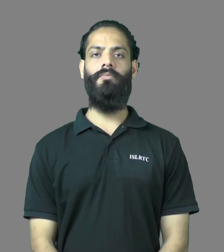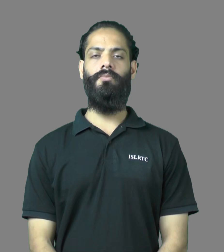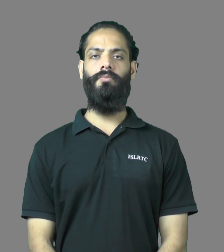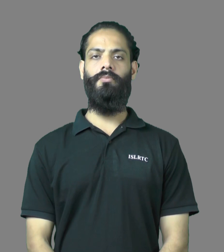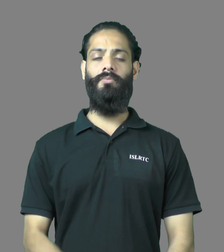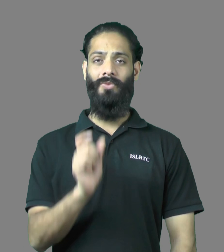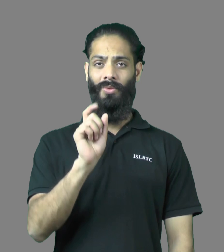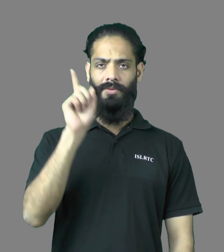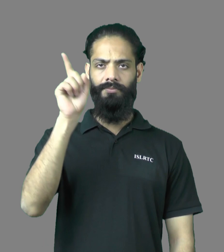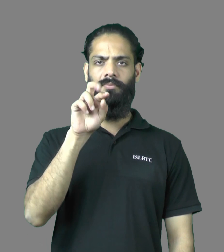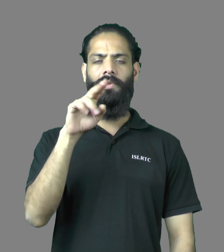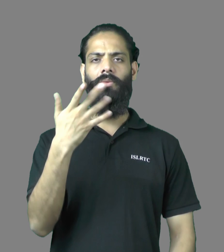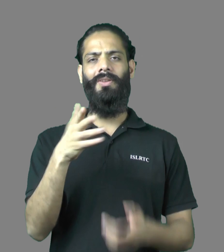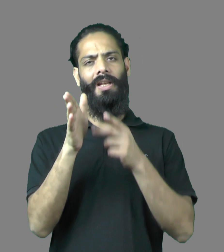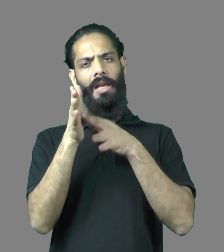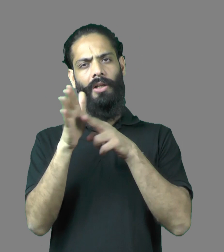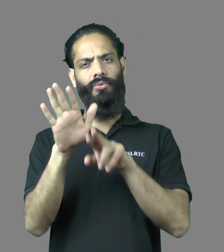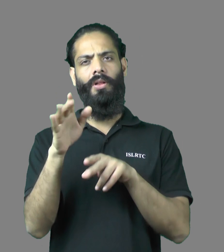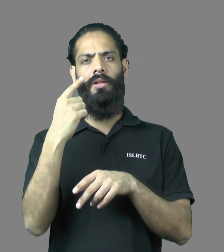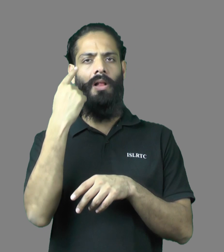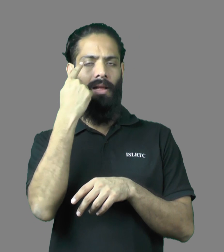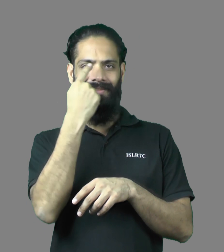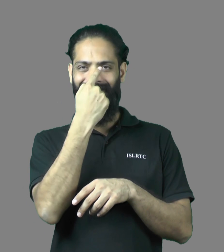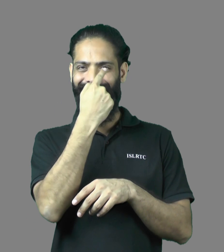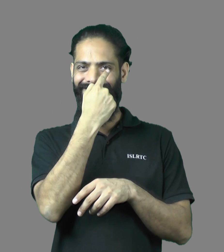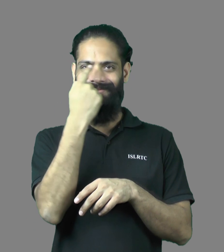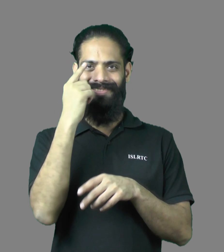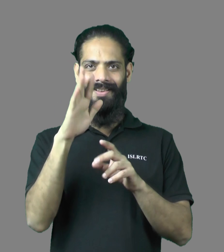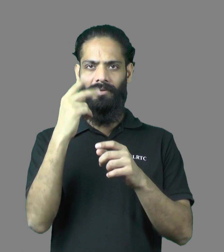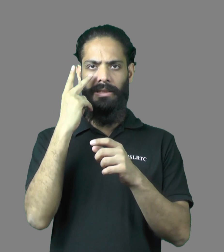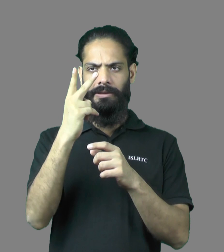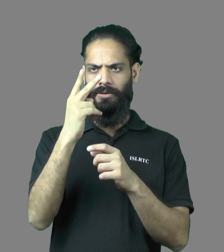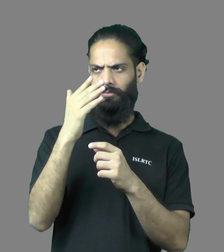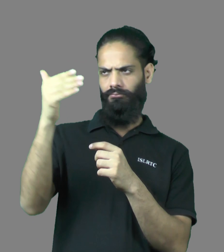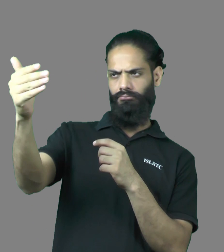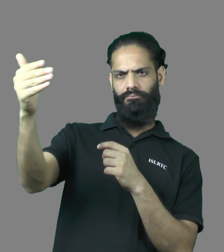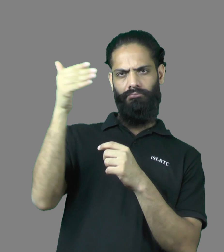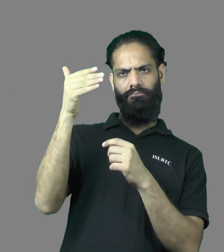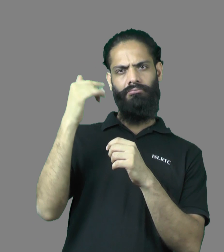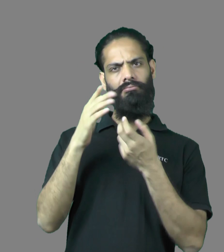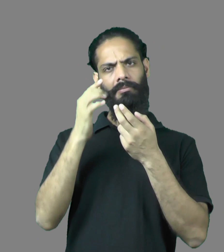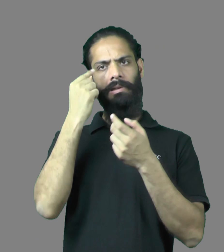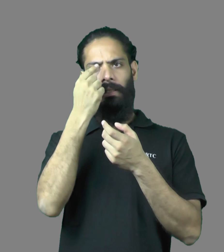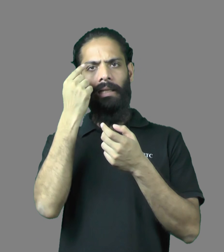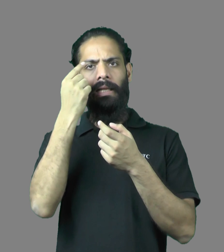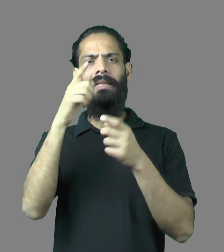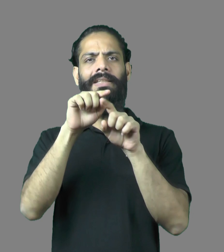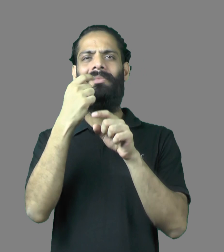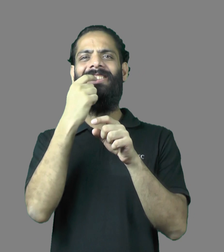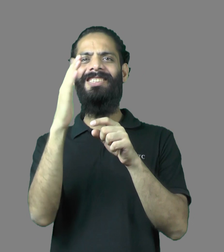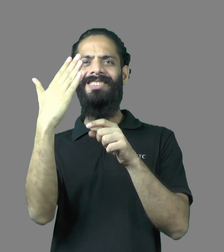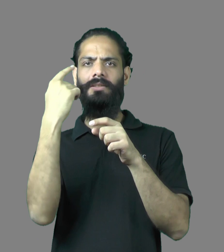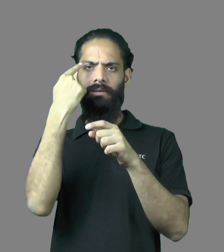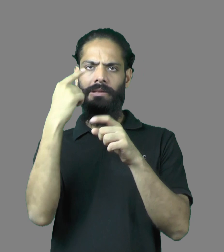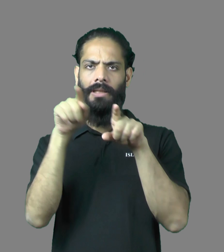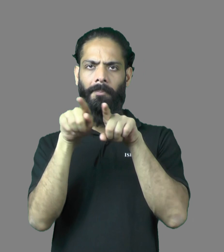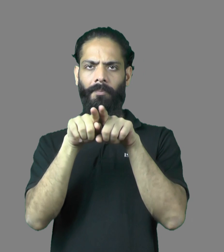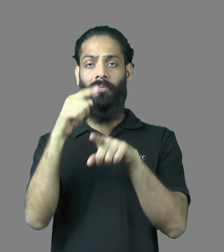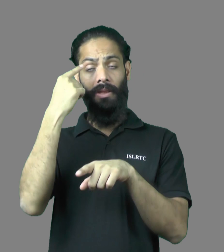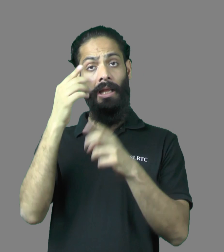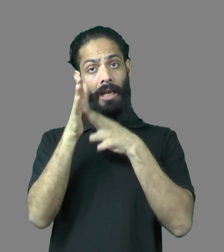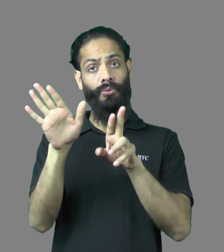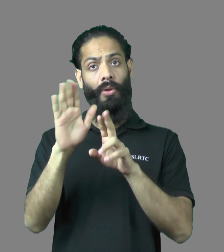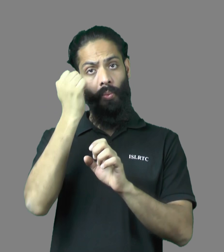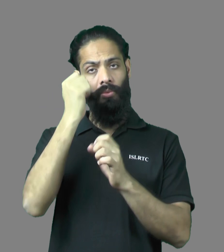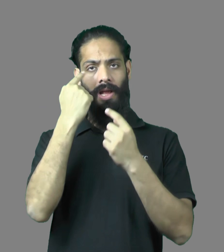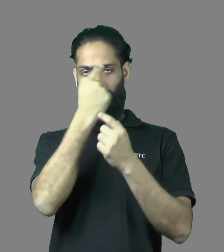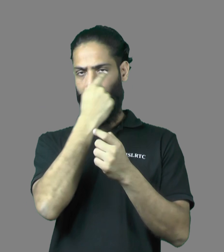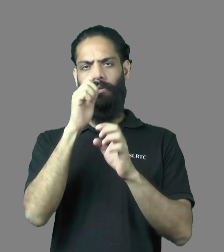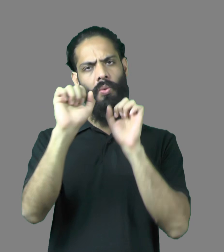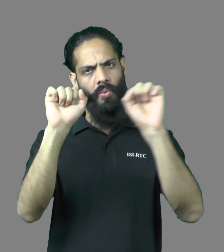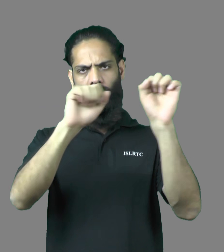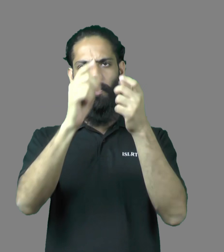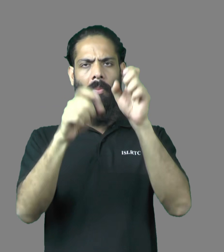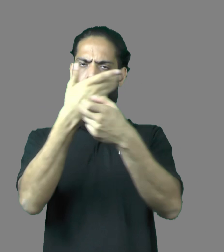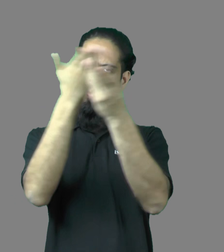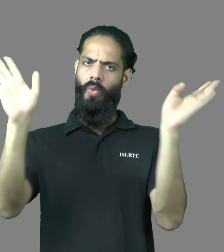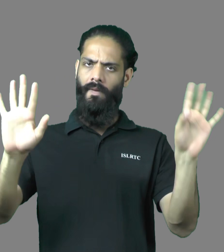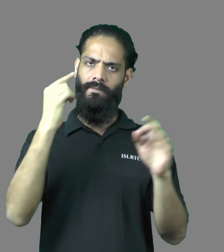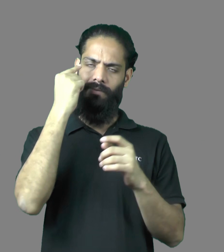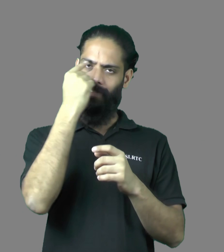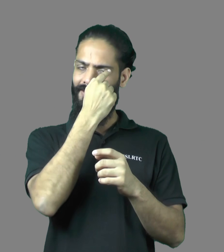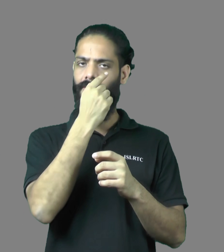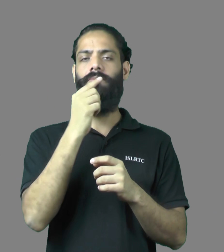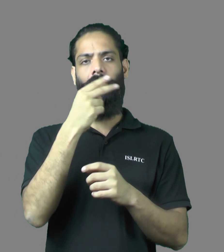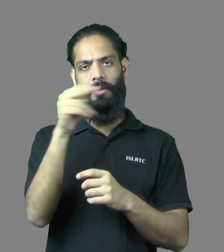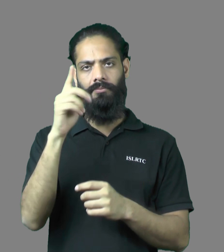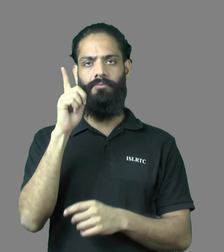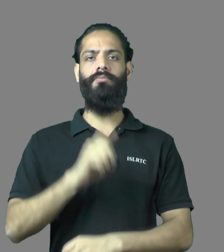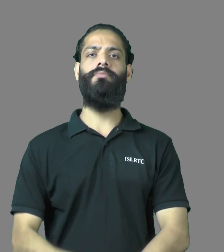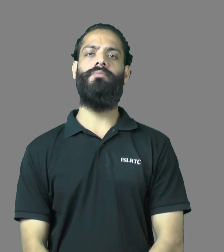Crystalline Lens (Human Eye)